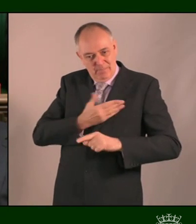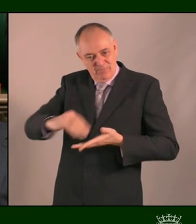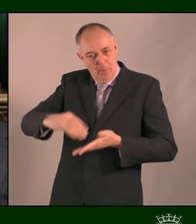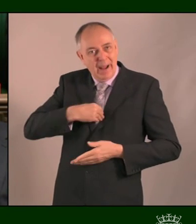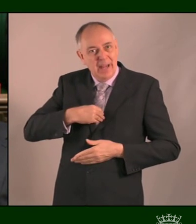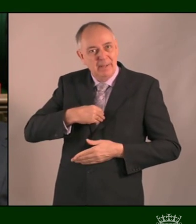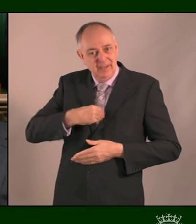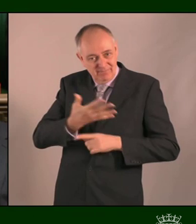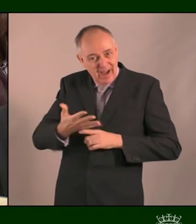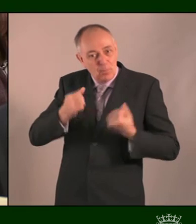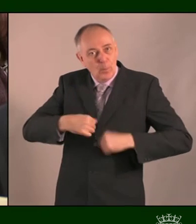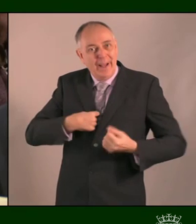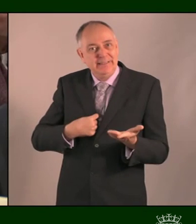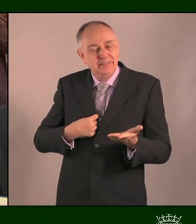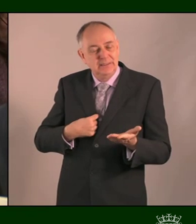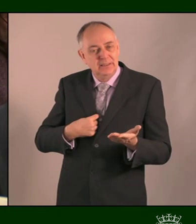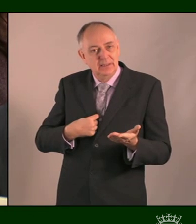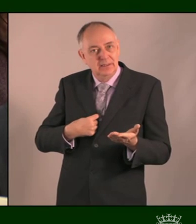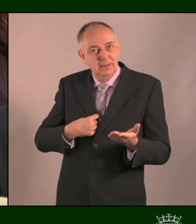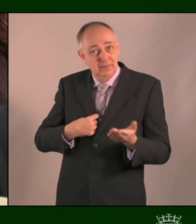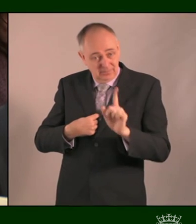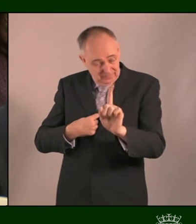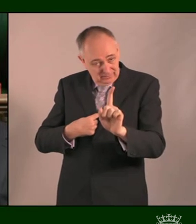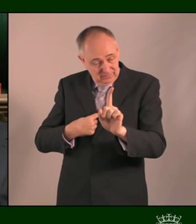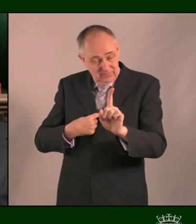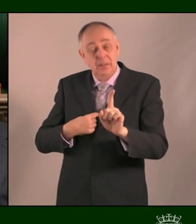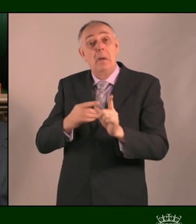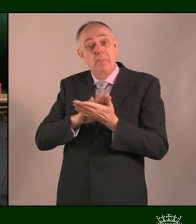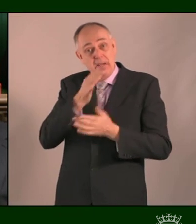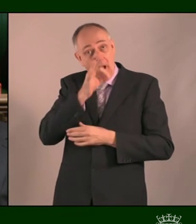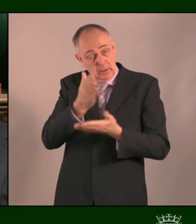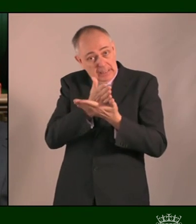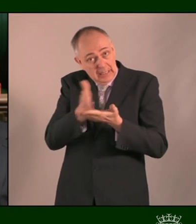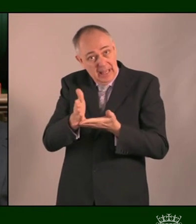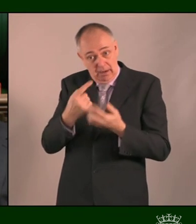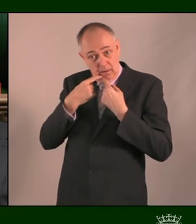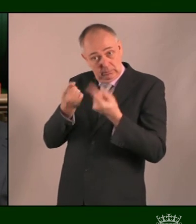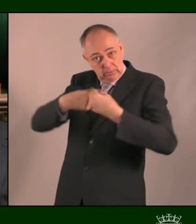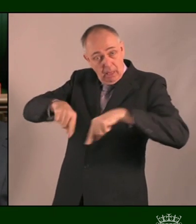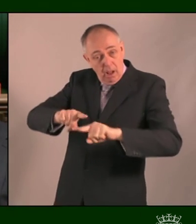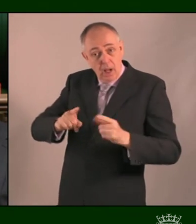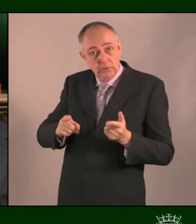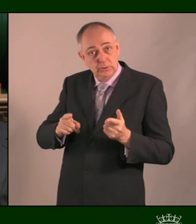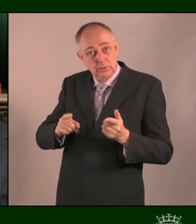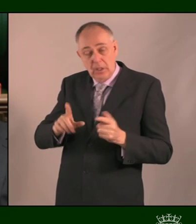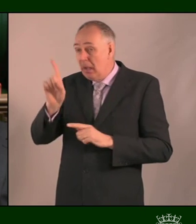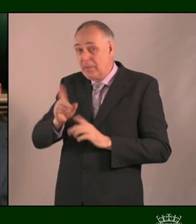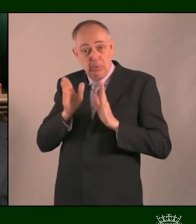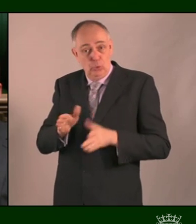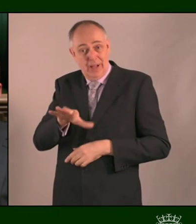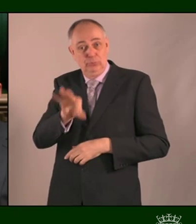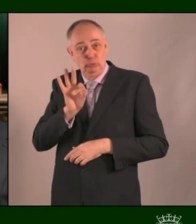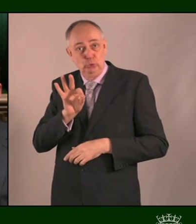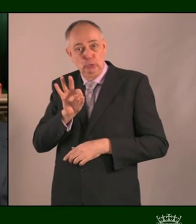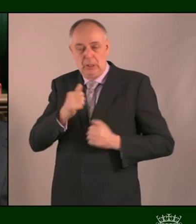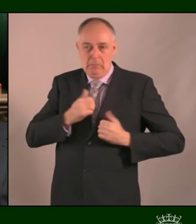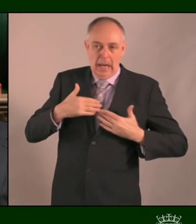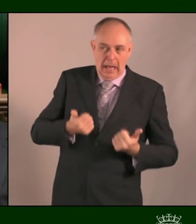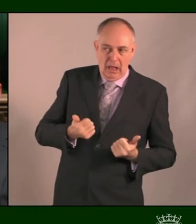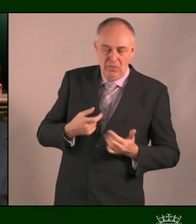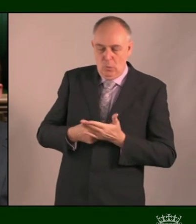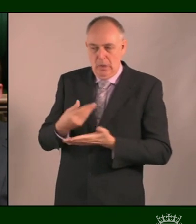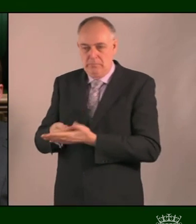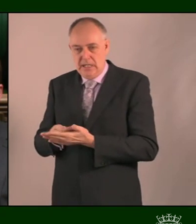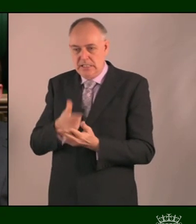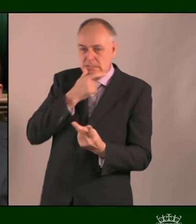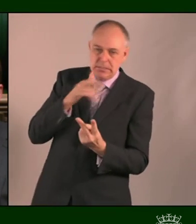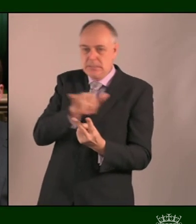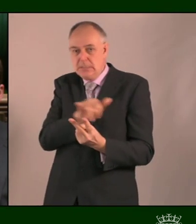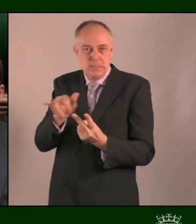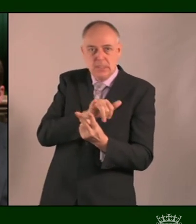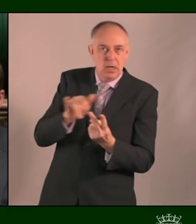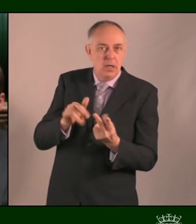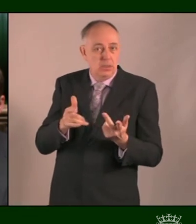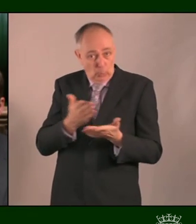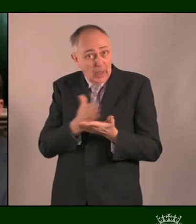Will he be absolutely clear that nobody—nobody—will have to choose between health and hardship, because it is a matter of public health concern for everybody?